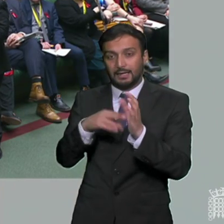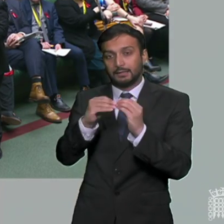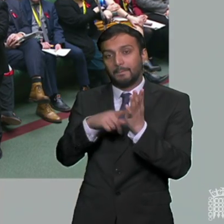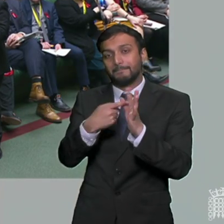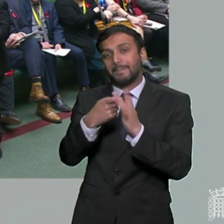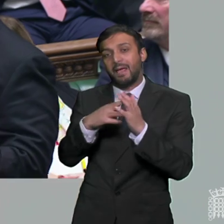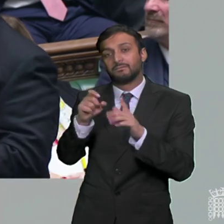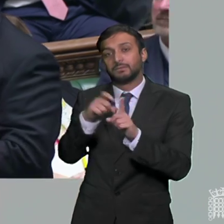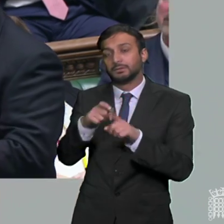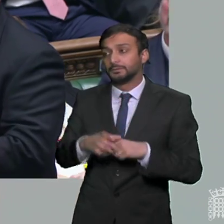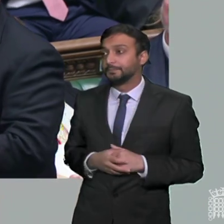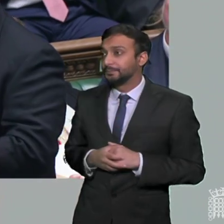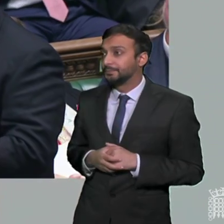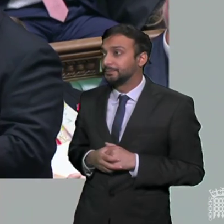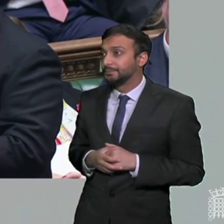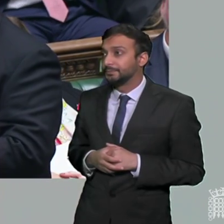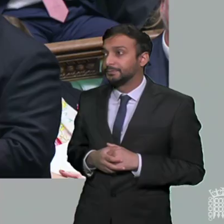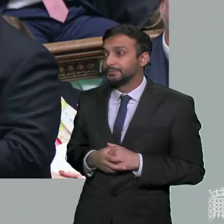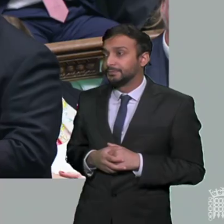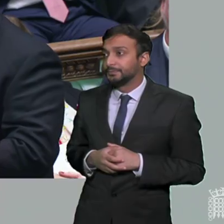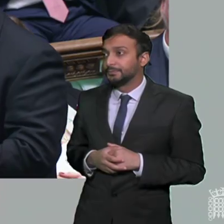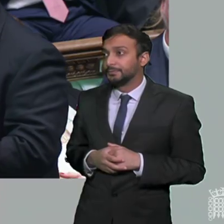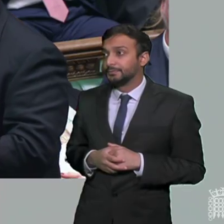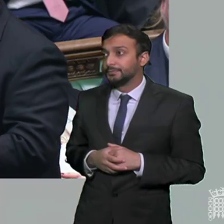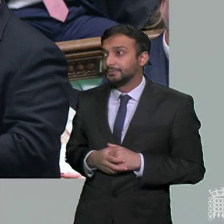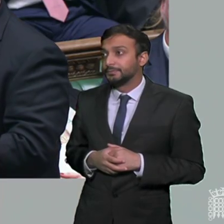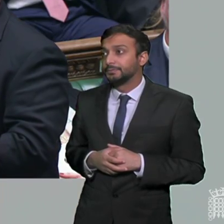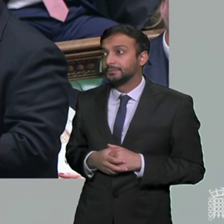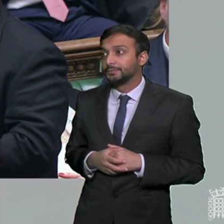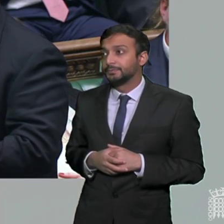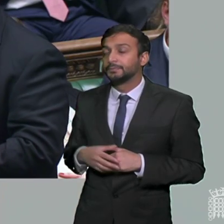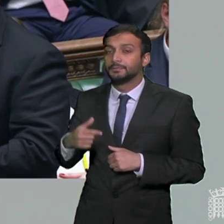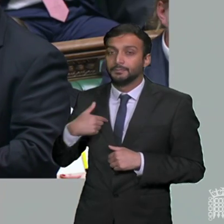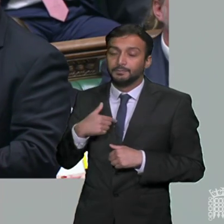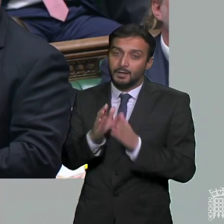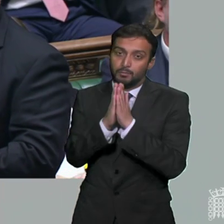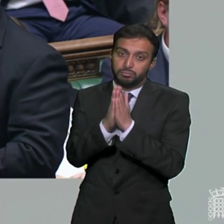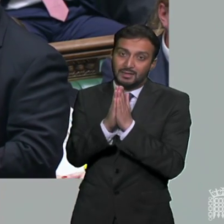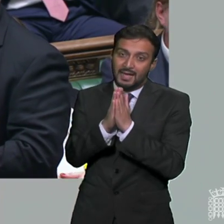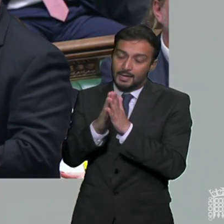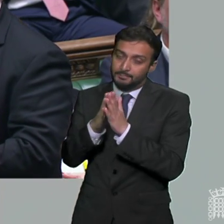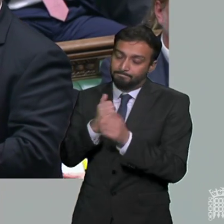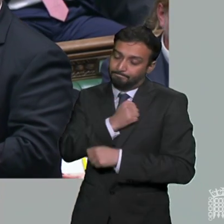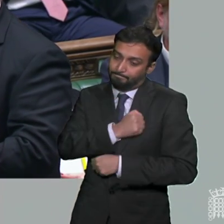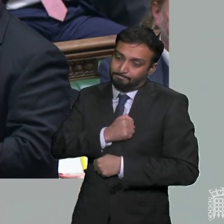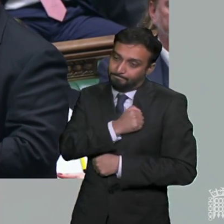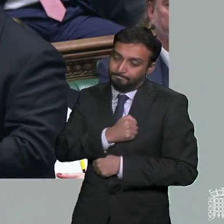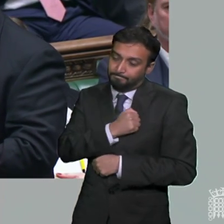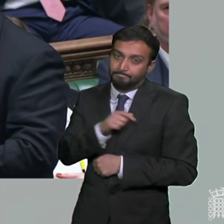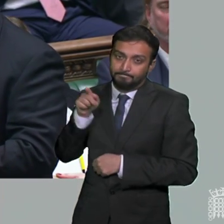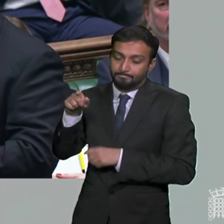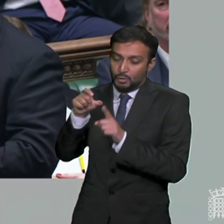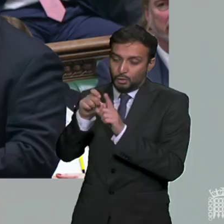I am sure the whole House will want to join me in sending prayers and condolences to the wife of Doddie Weir, who sadly passed away at the weekend.